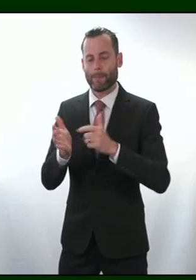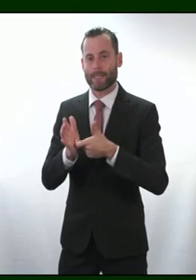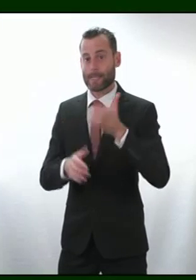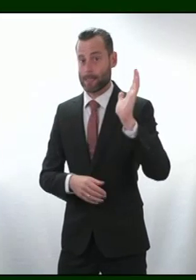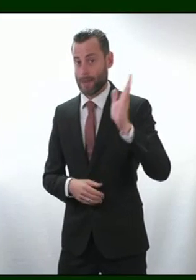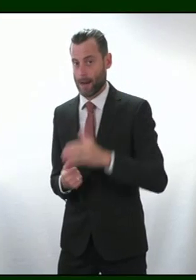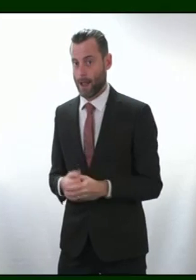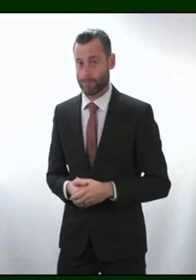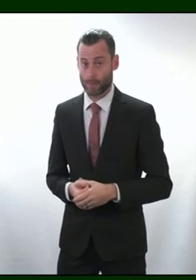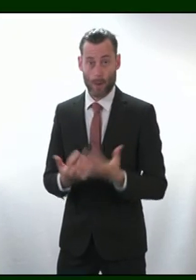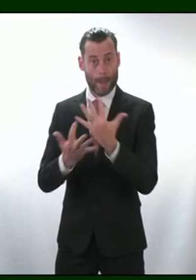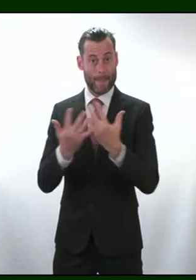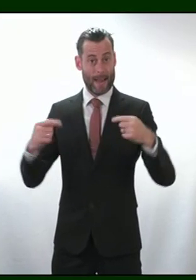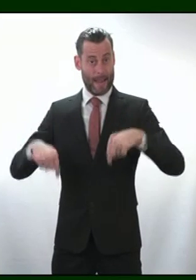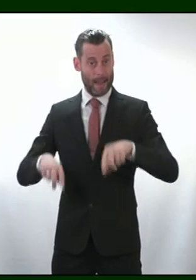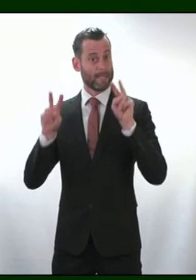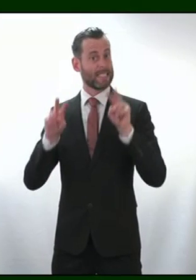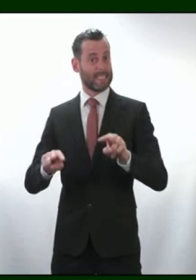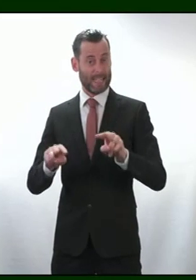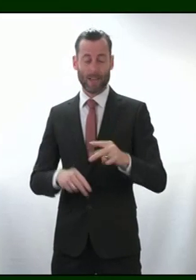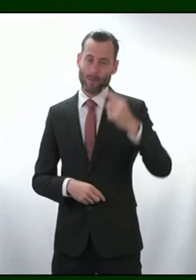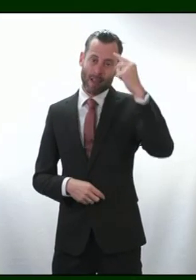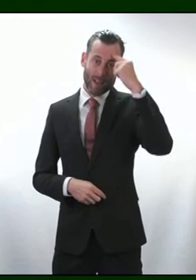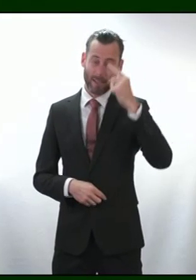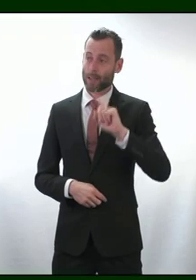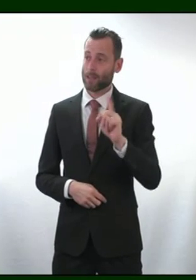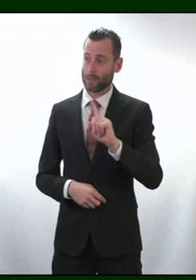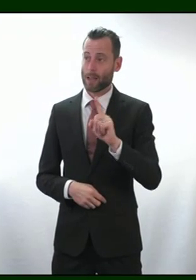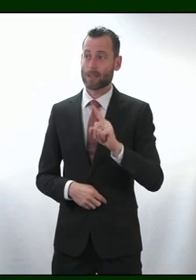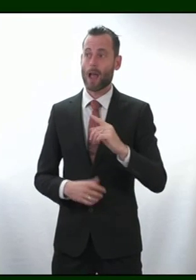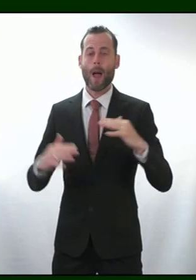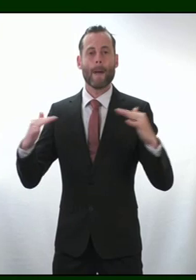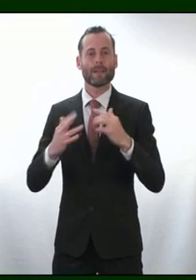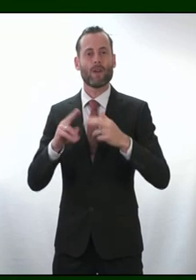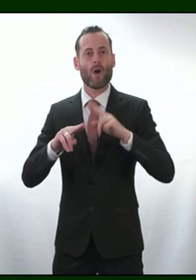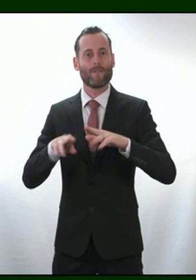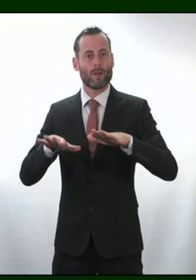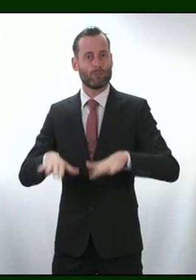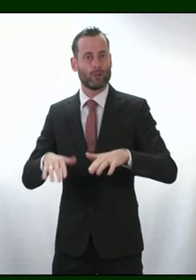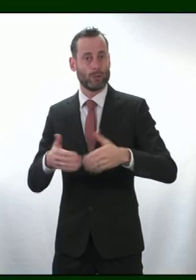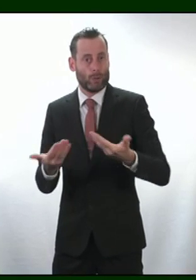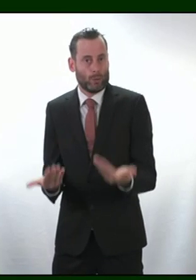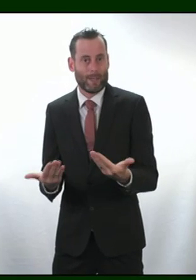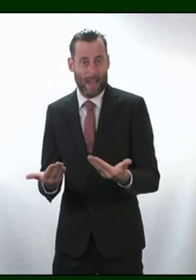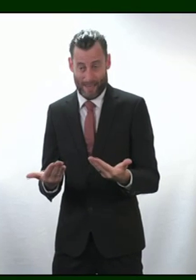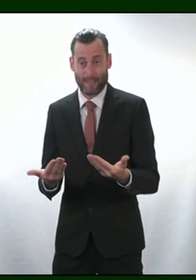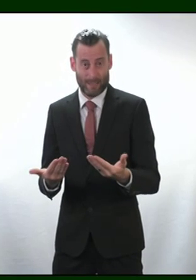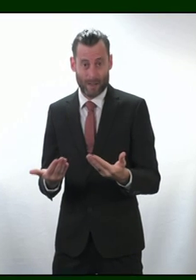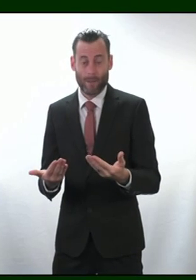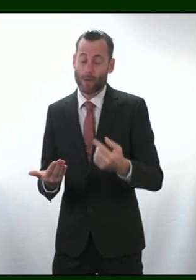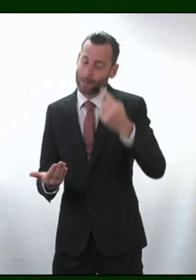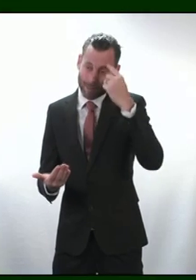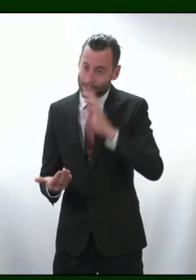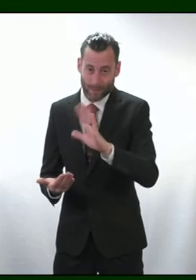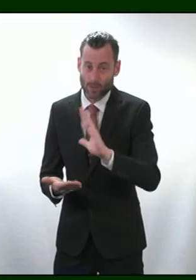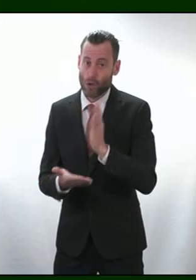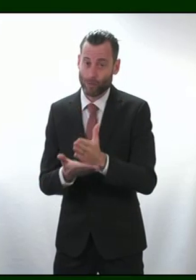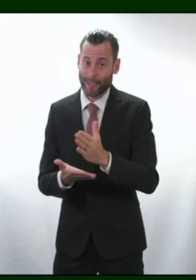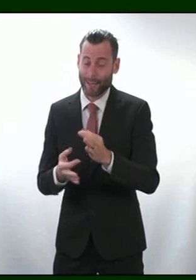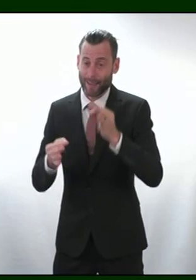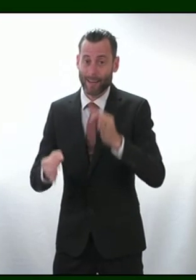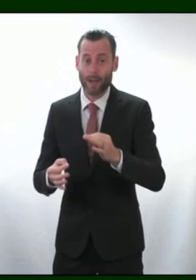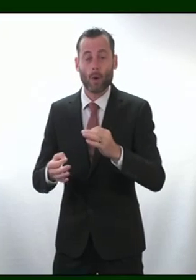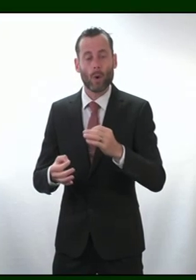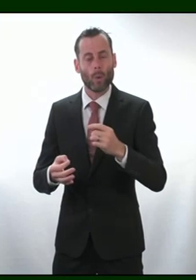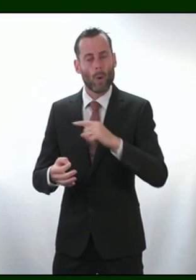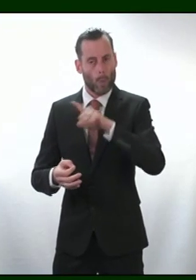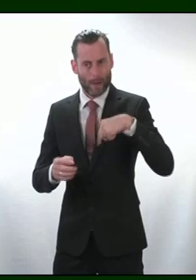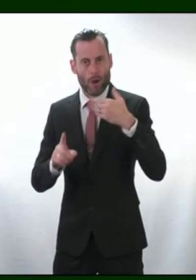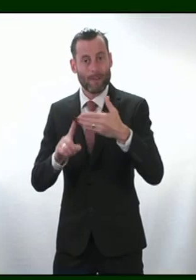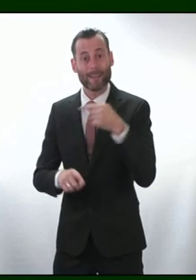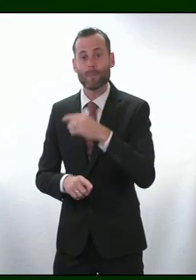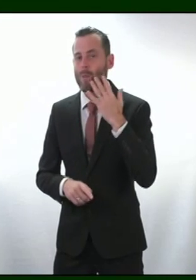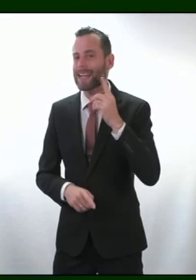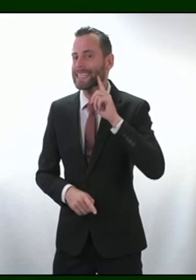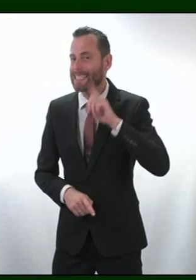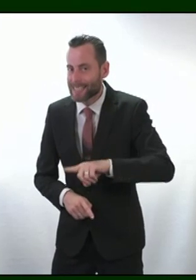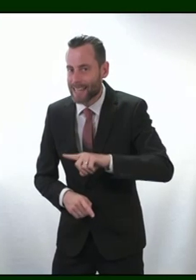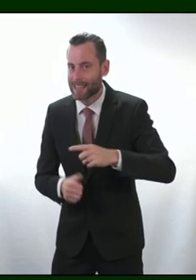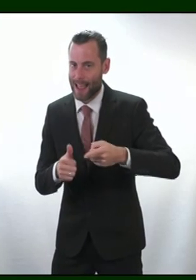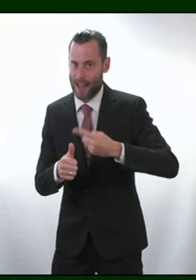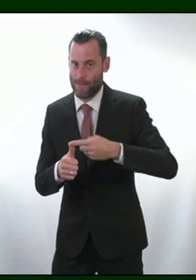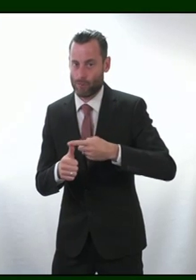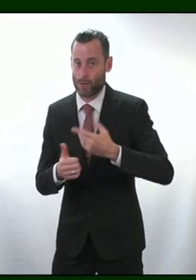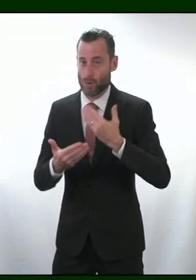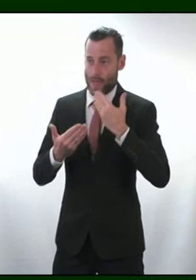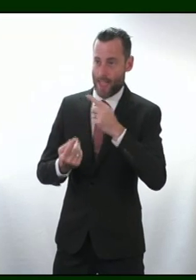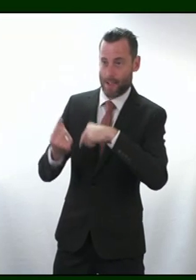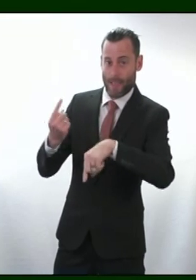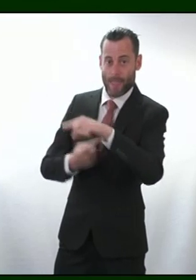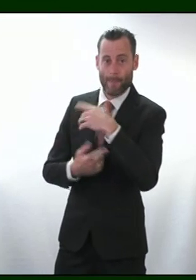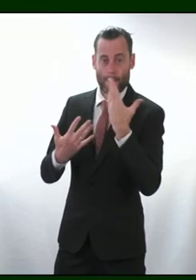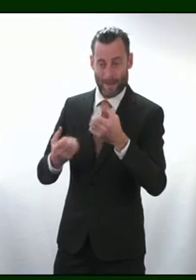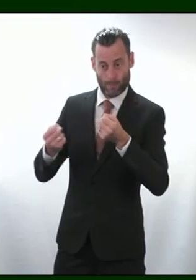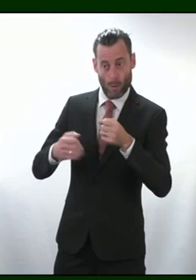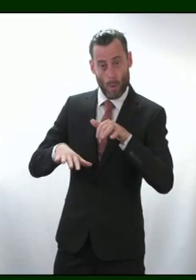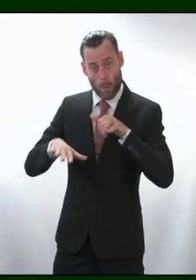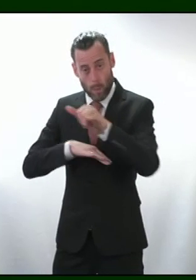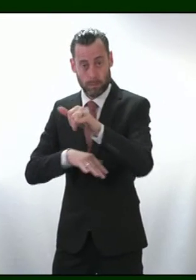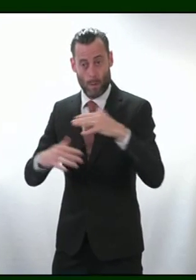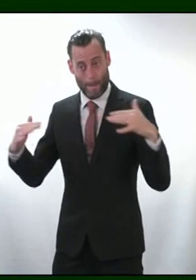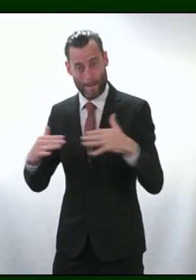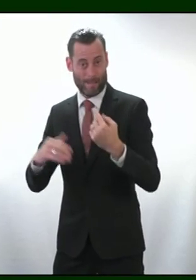Many people in the Chamber will think that the battle of Britain is today, but actually we marked the 80th anniversary of those veterans yesterday, and I want to put on record our thanks to all those who fought for our country in the past.